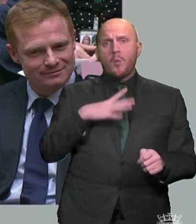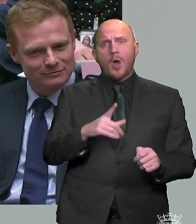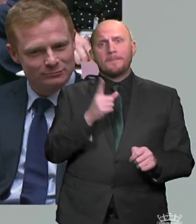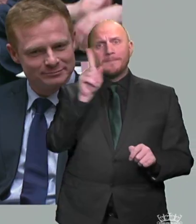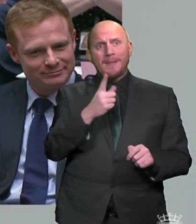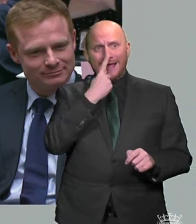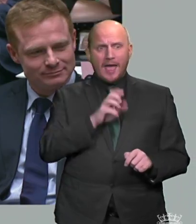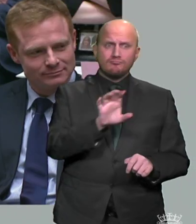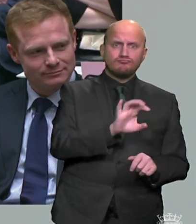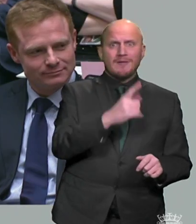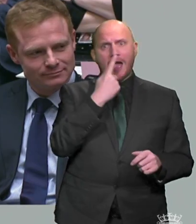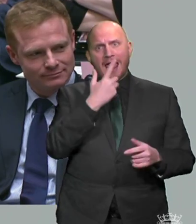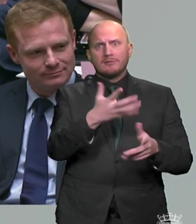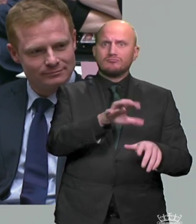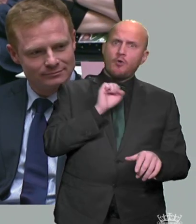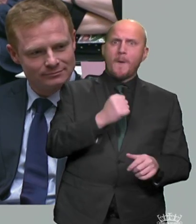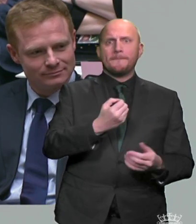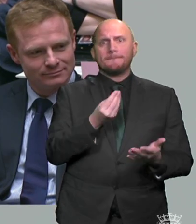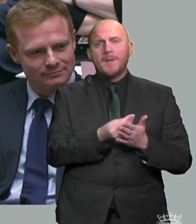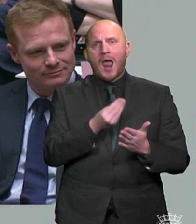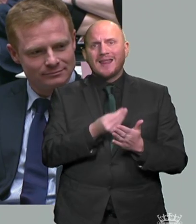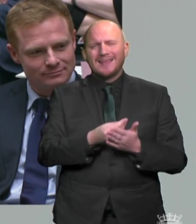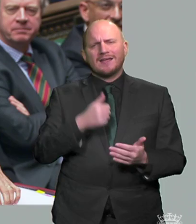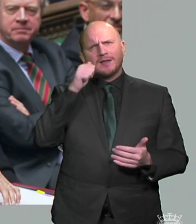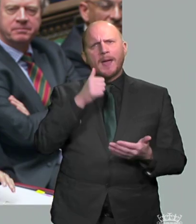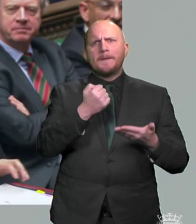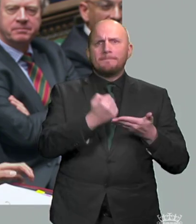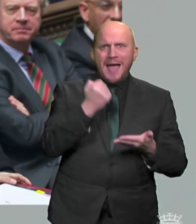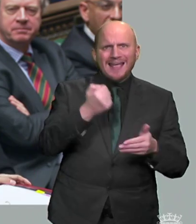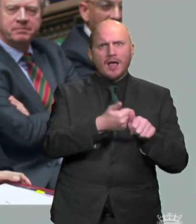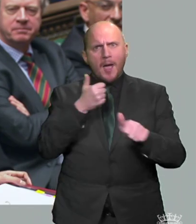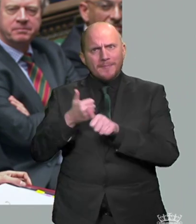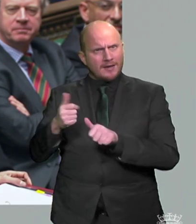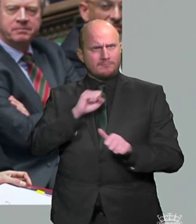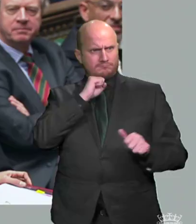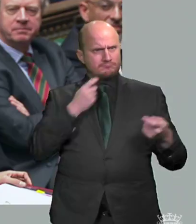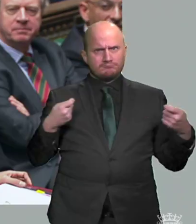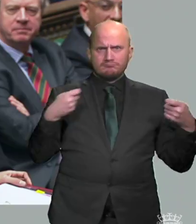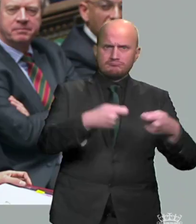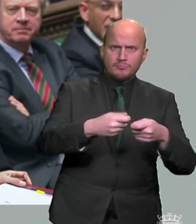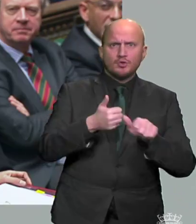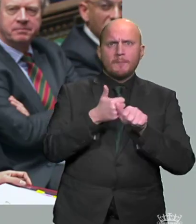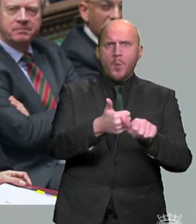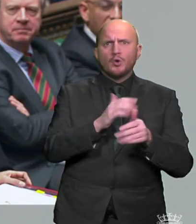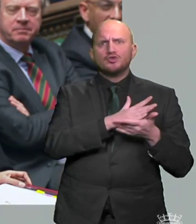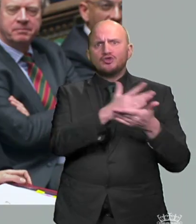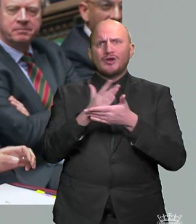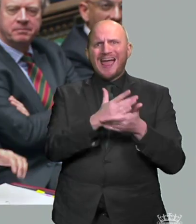Alongside that, as she mentioned, firms are already working to provide shared services such as bank hubs.